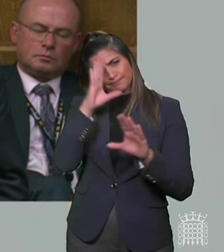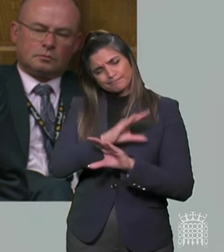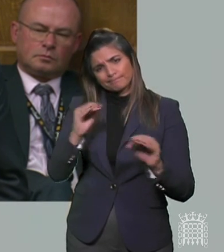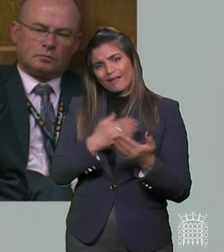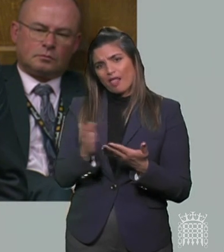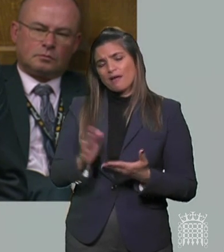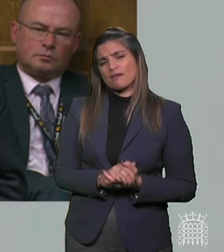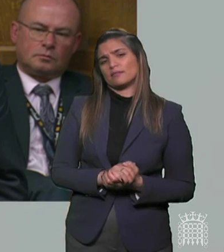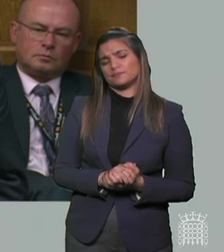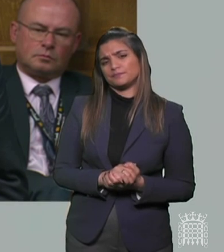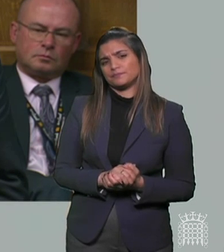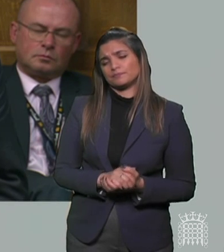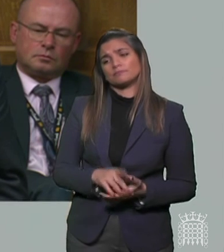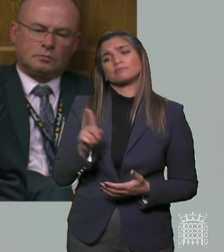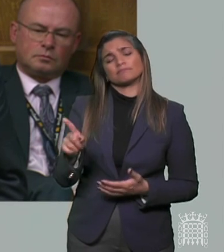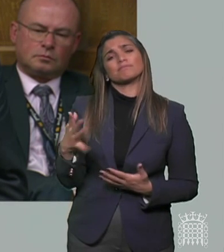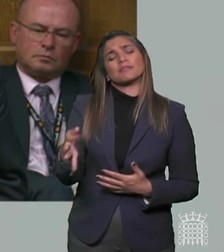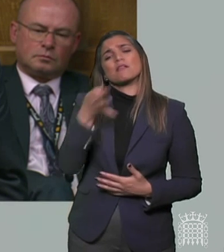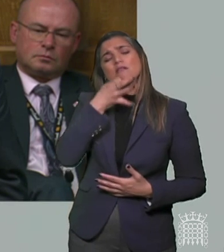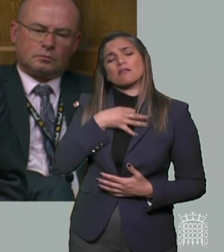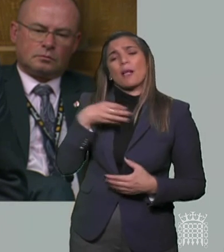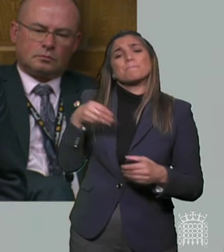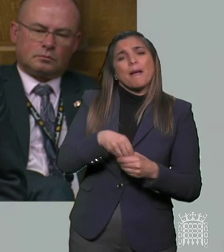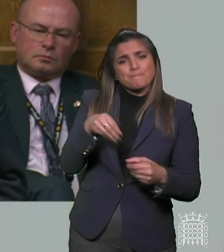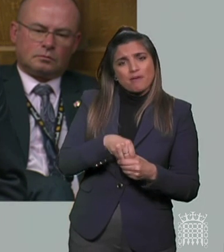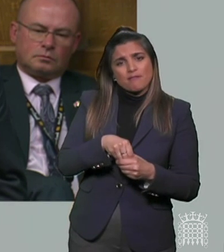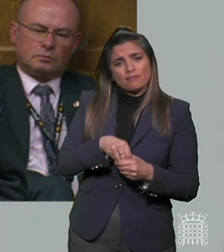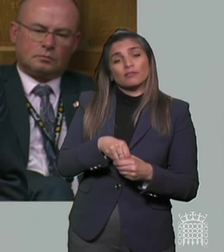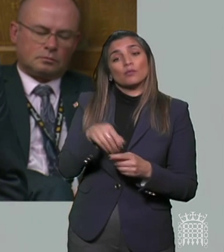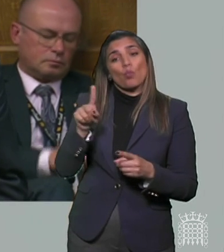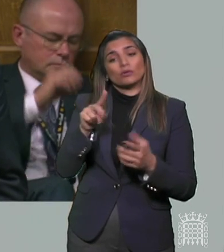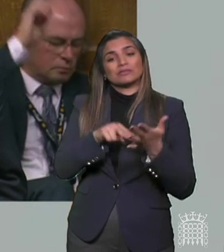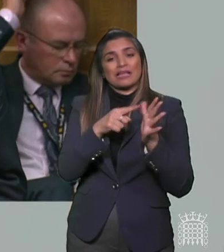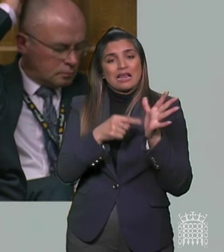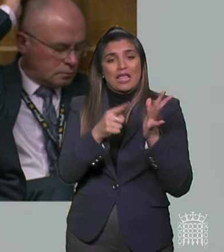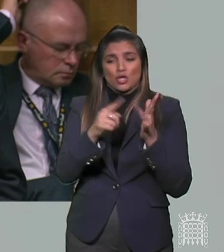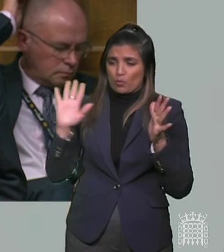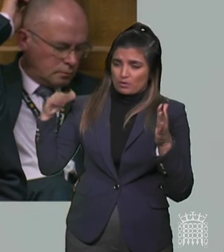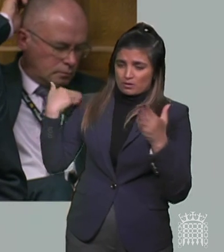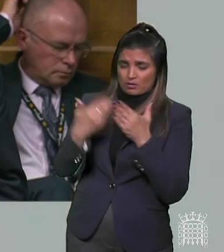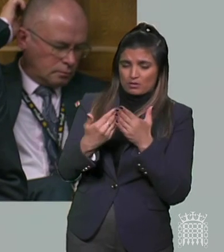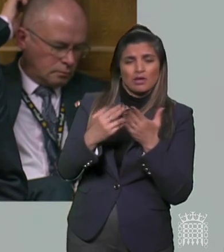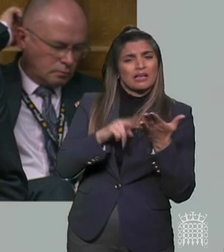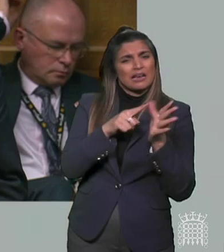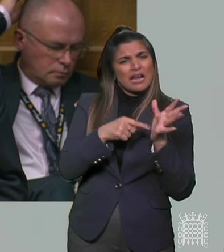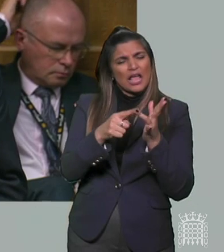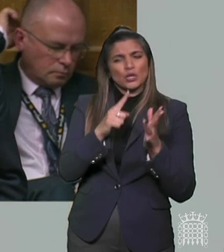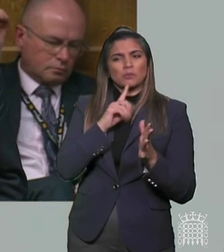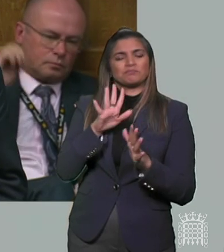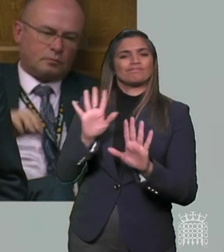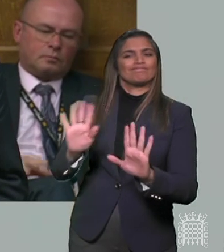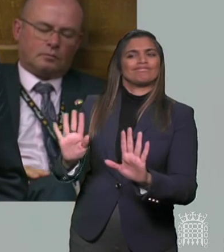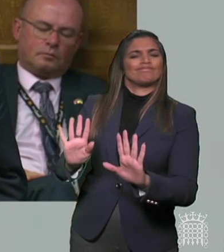They have asked for membership of NATO for a significant period of time, and NATO has chosen not to give it to them.